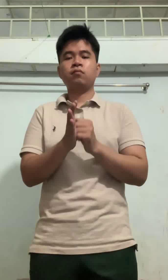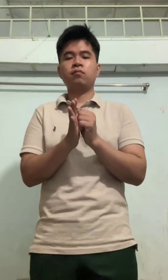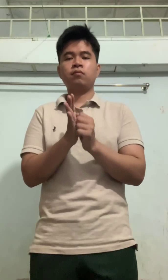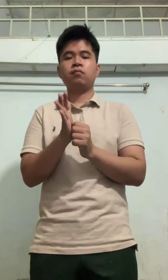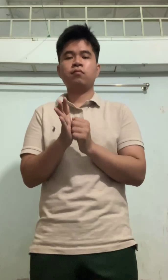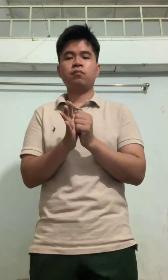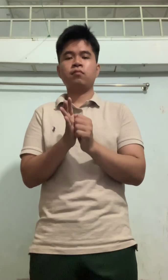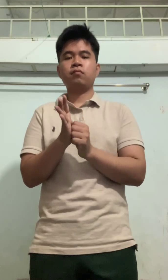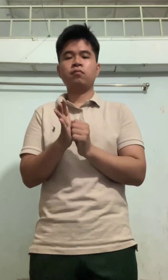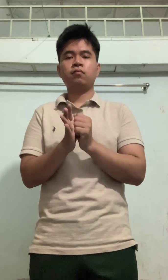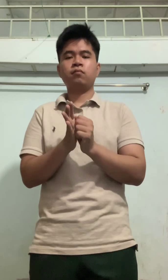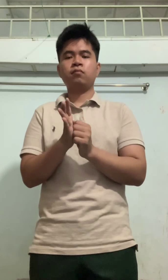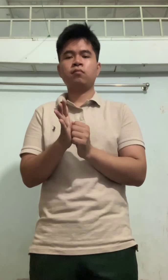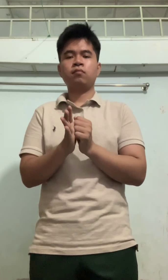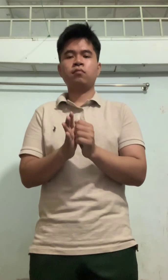thang